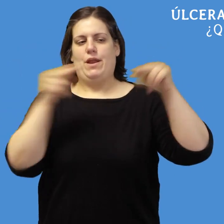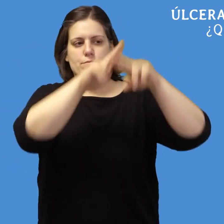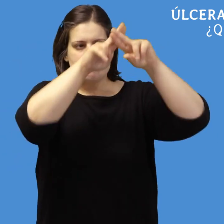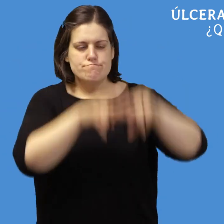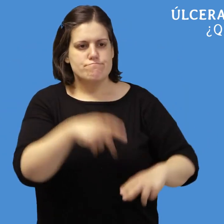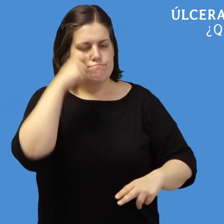revisar